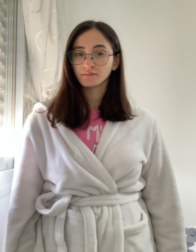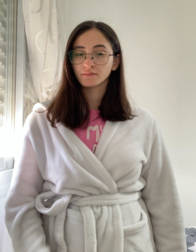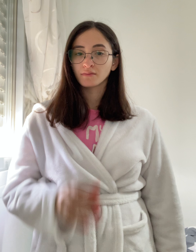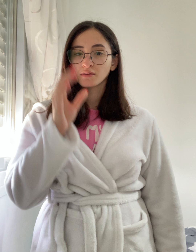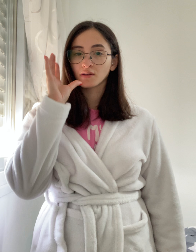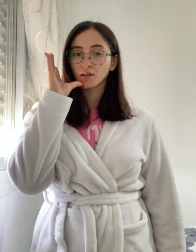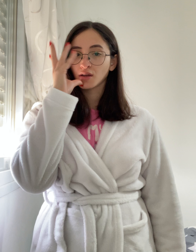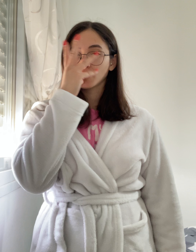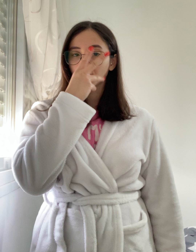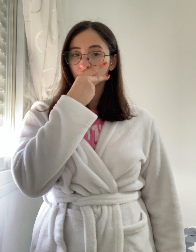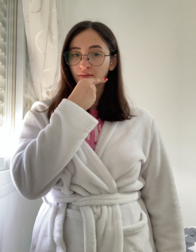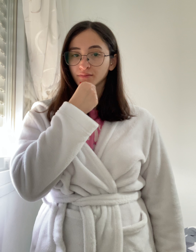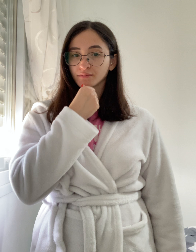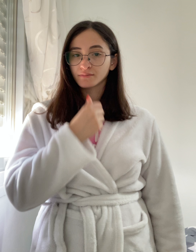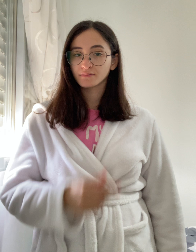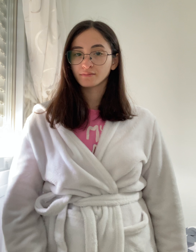יפה